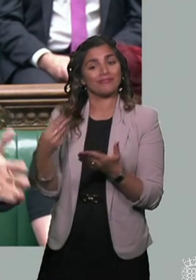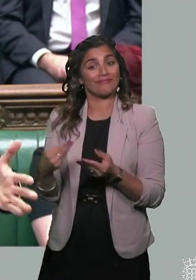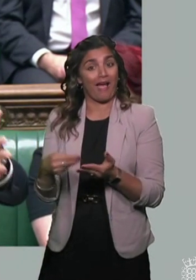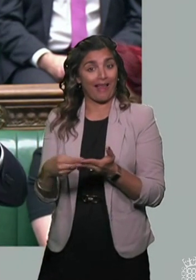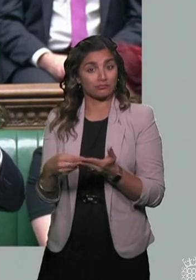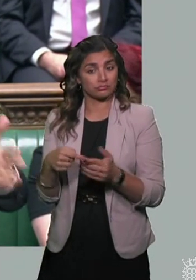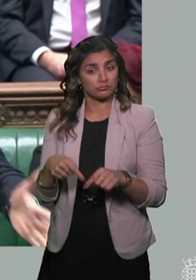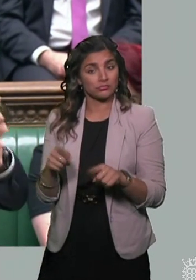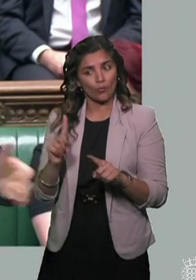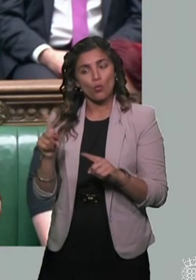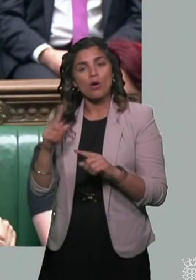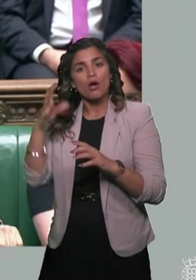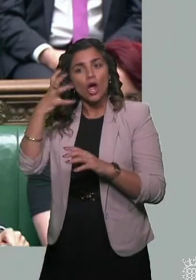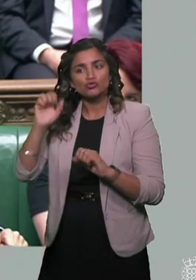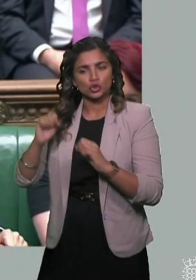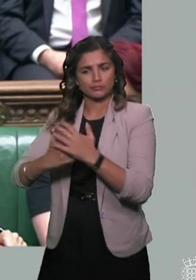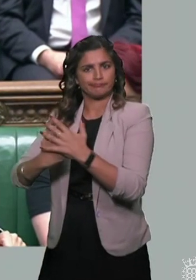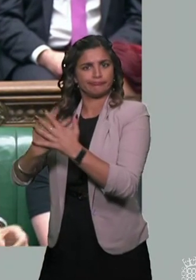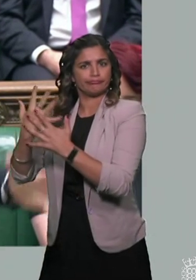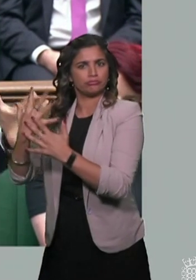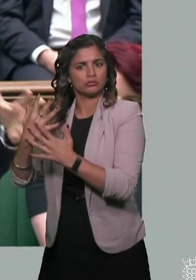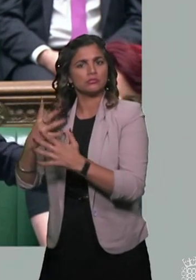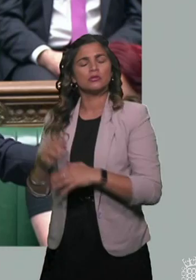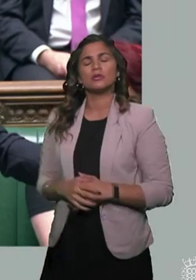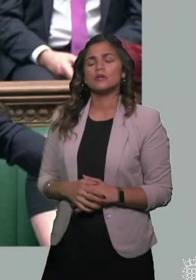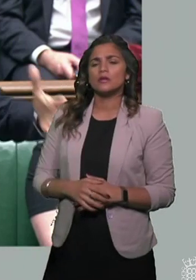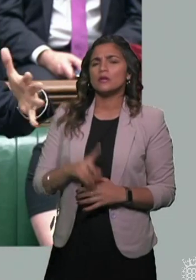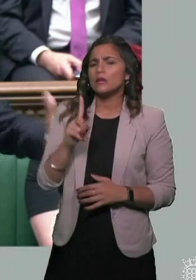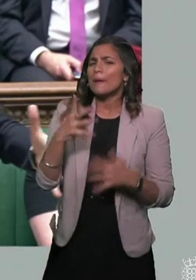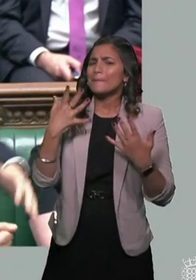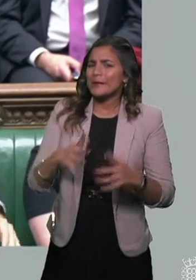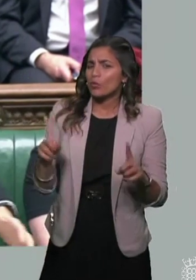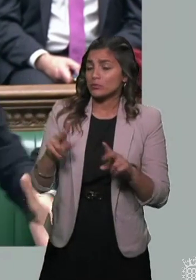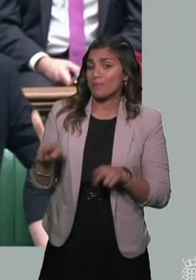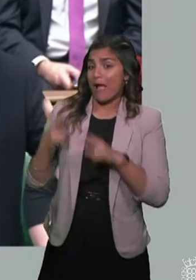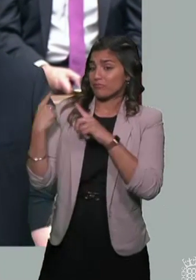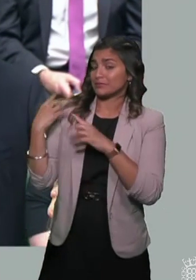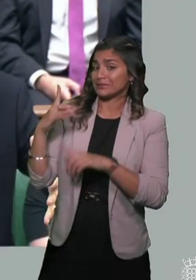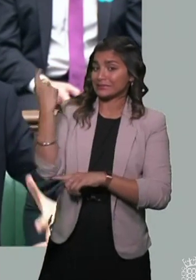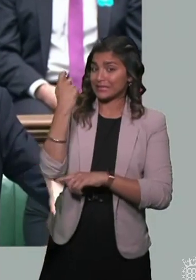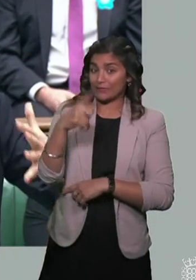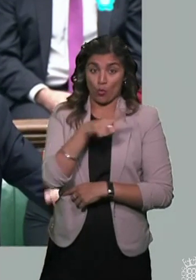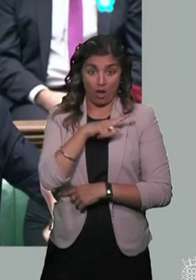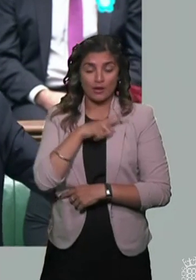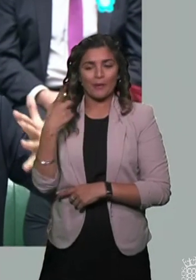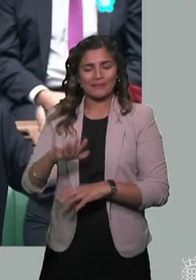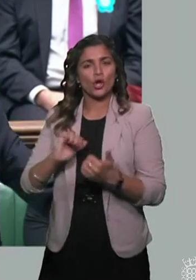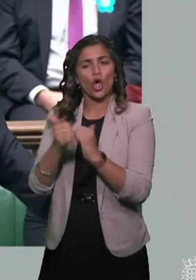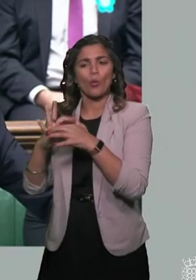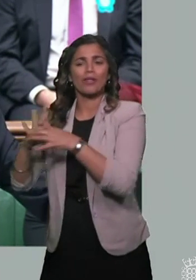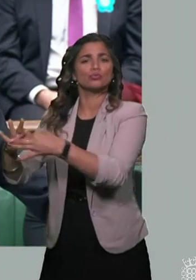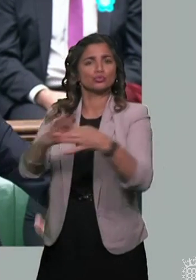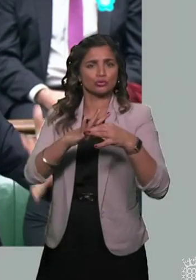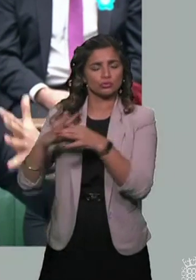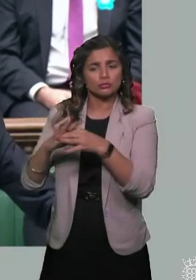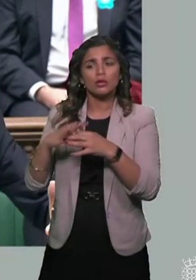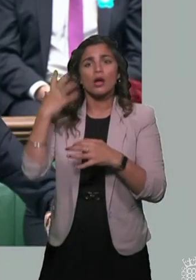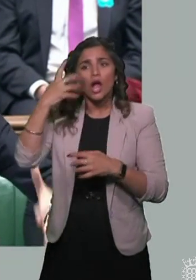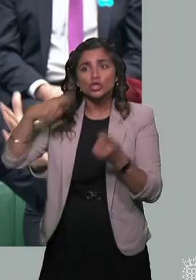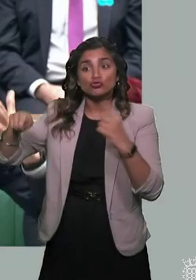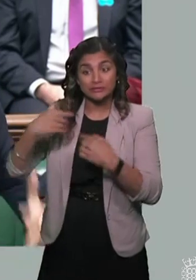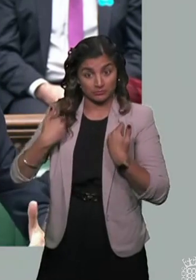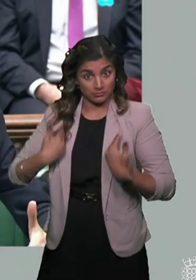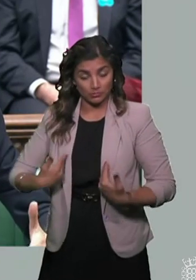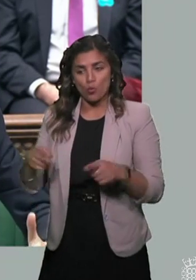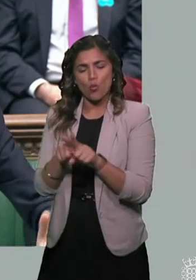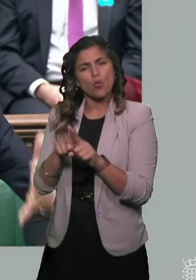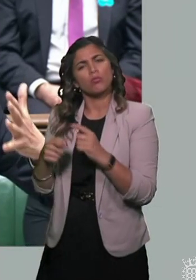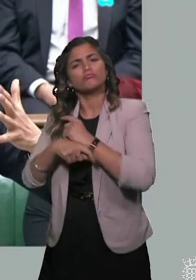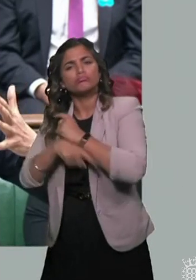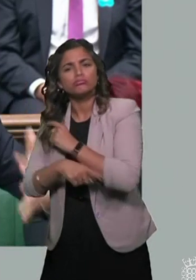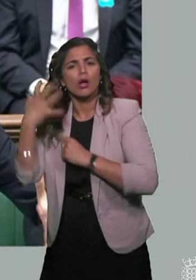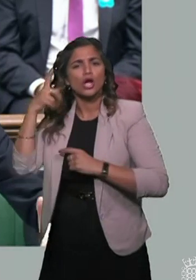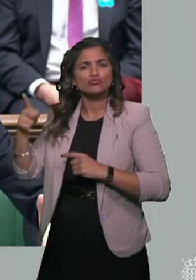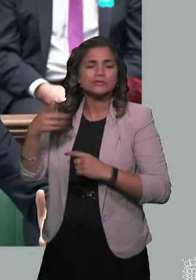The reason the Paris summit succeeded was that there was a coalition of vulnerable countries and developed countries that put pressure on all the big emitters, including China and India.